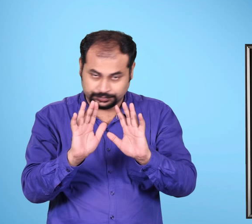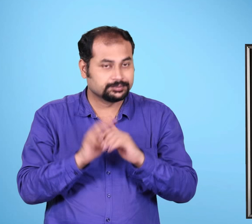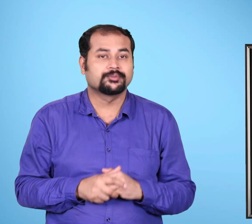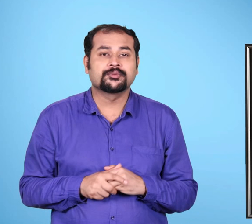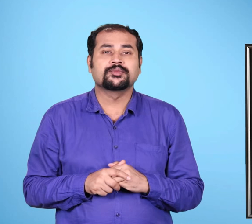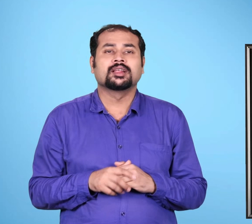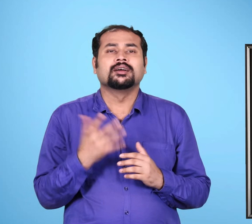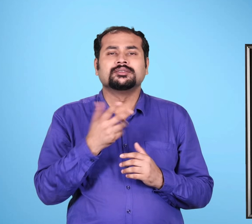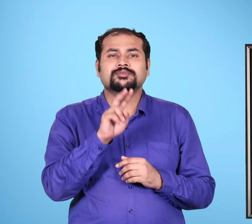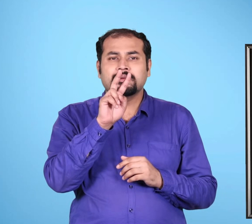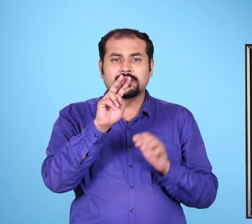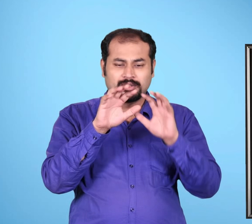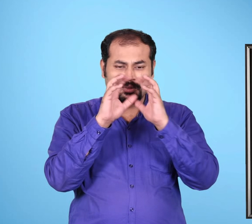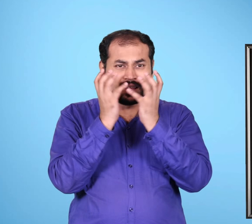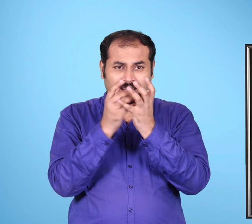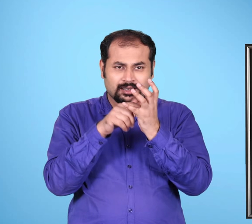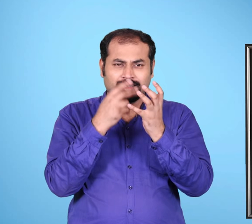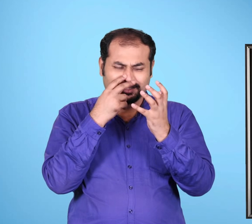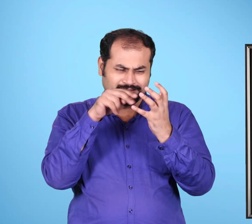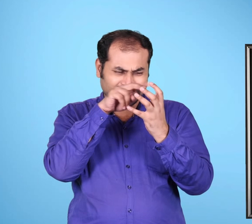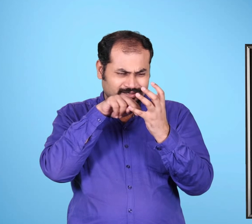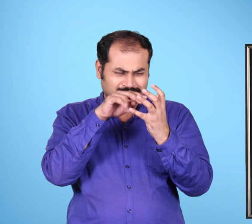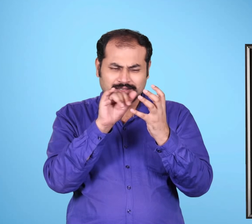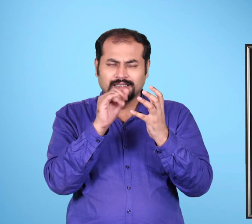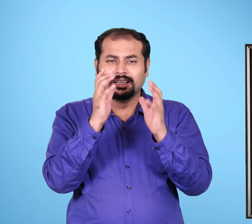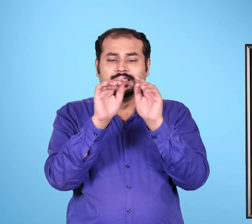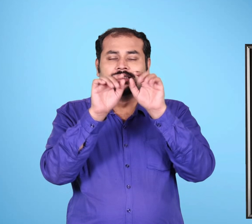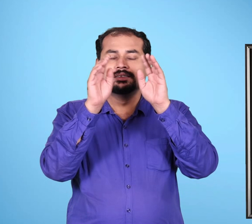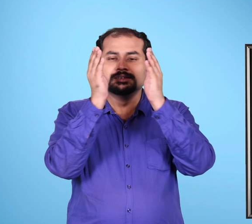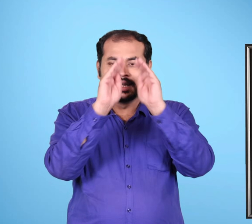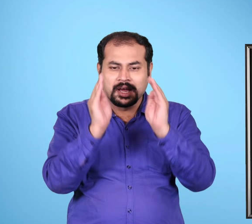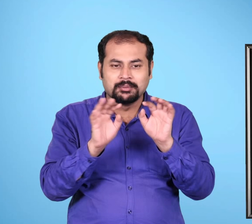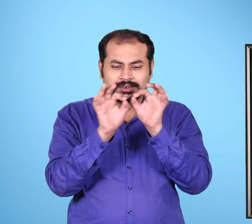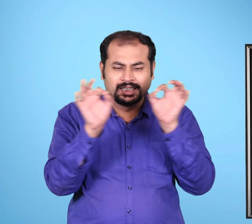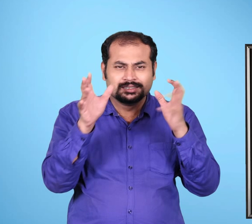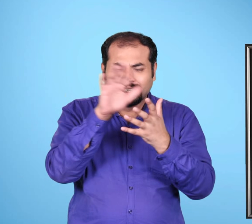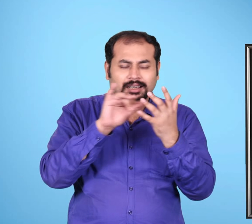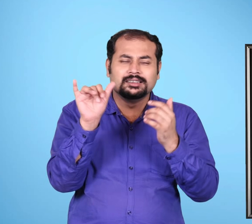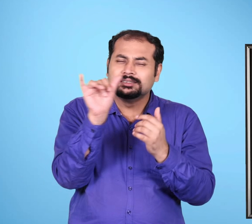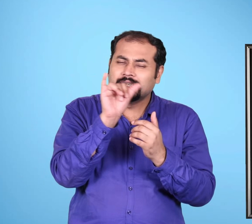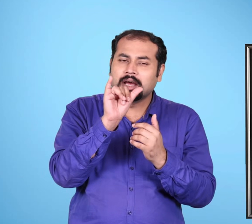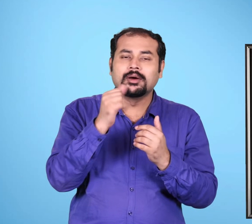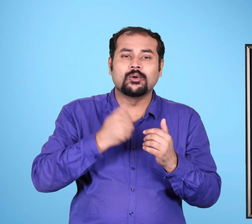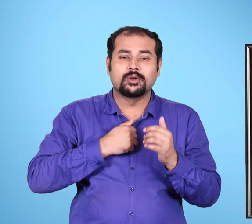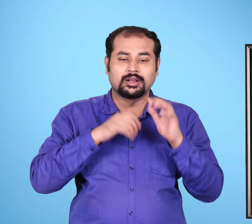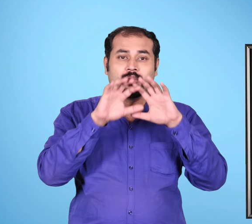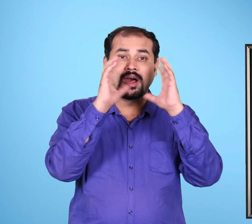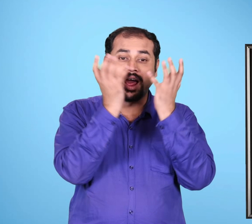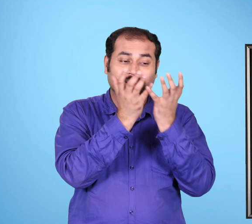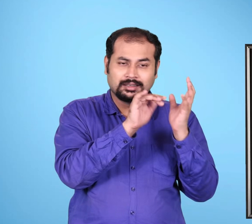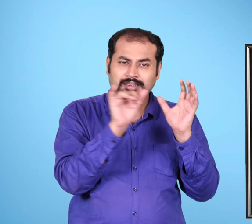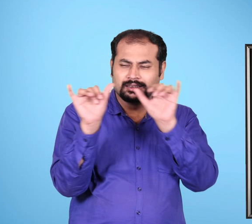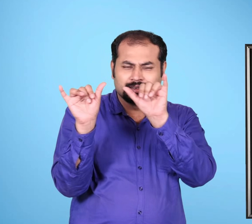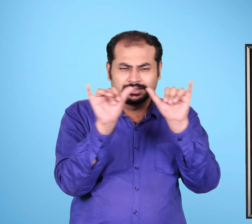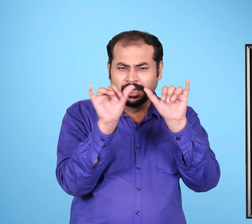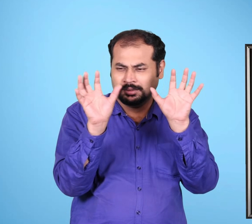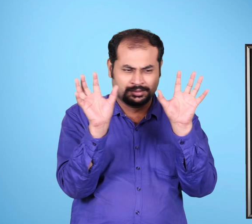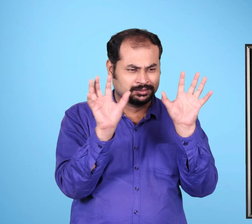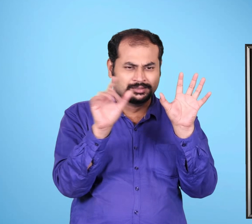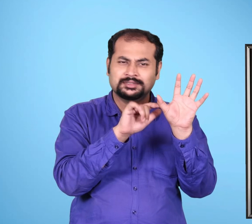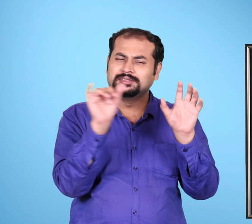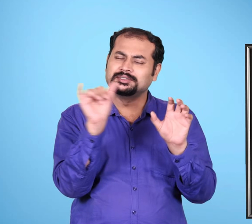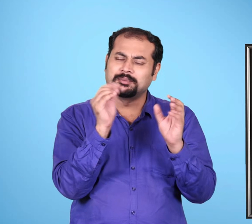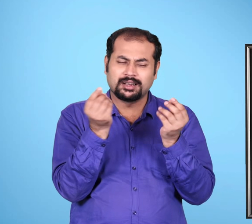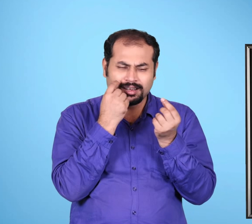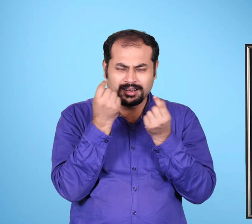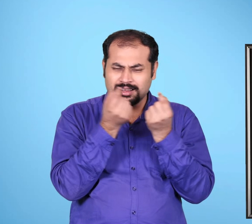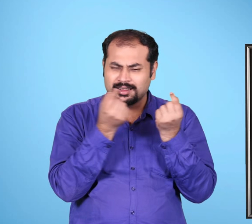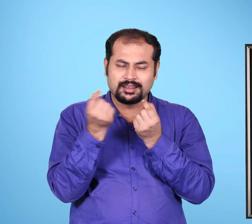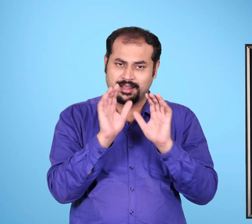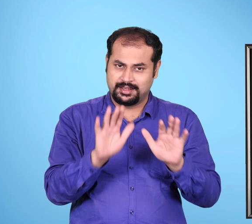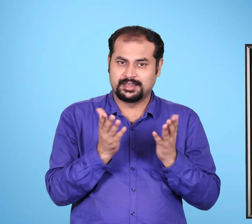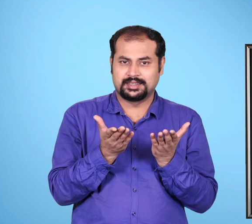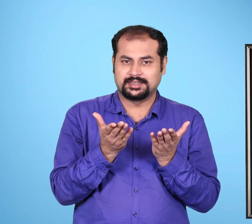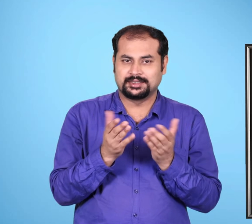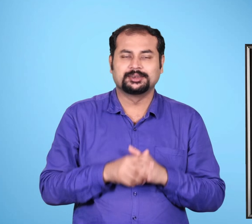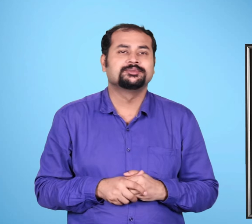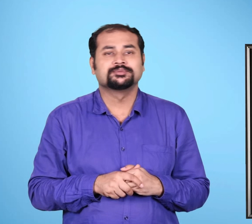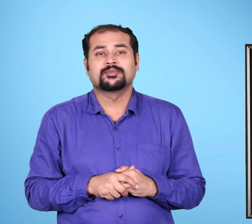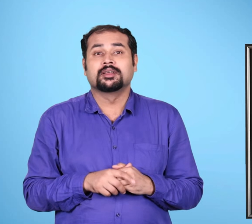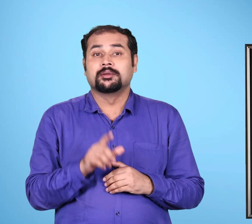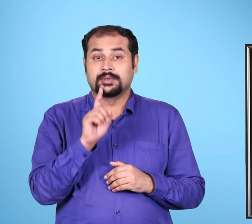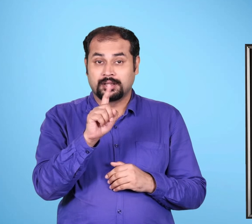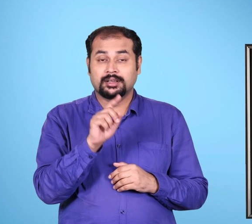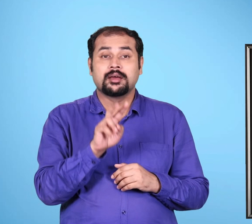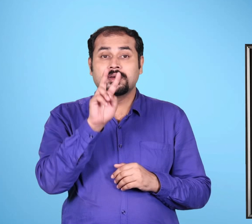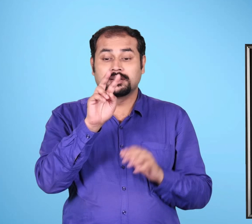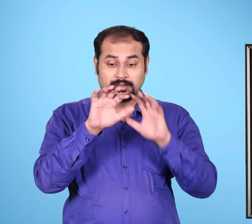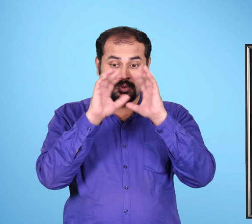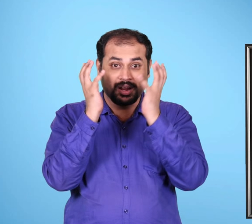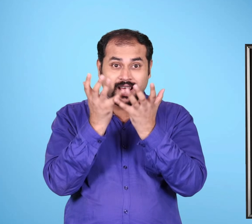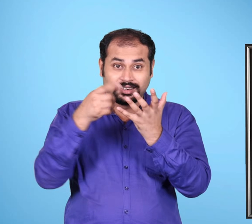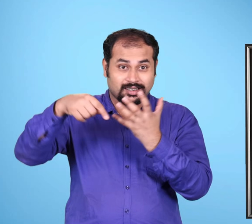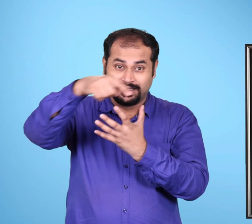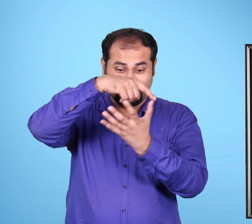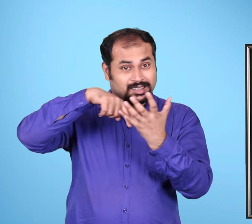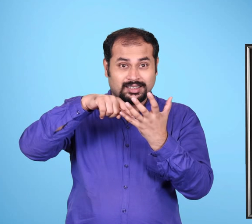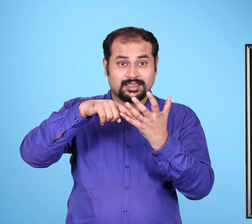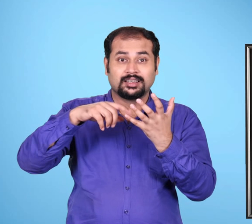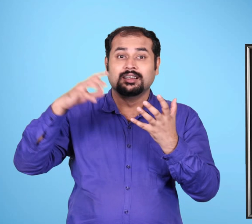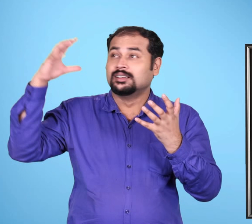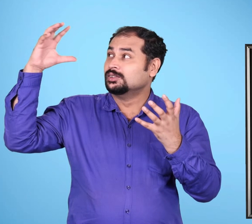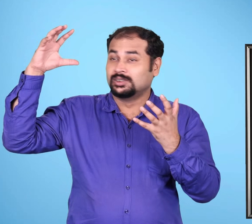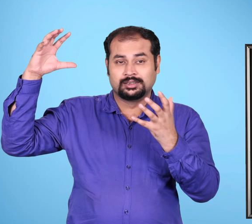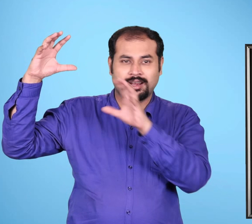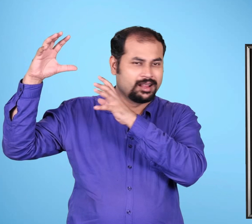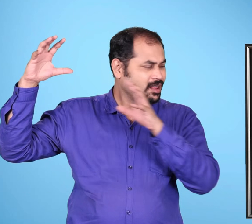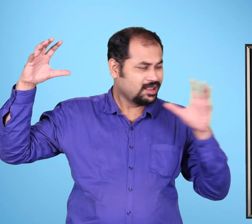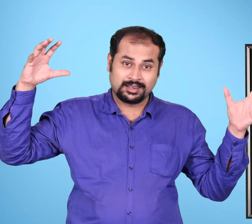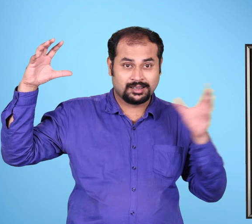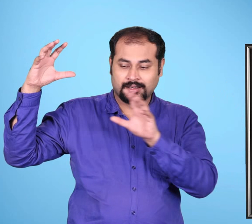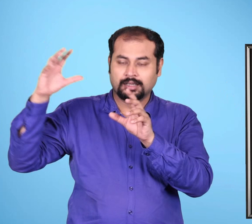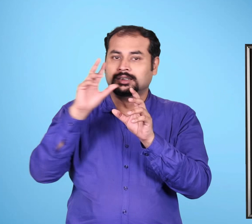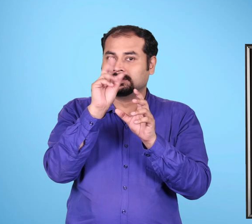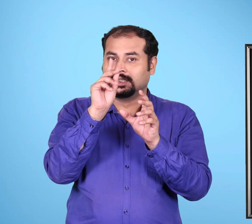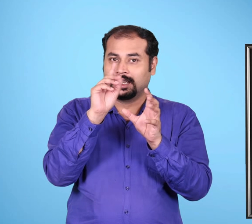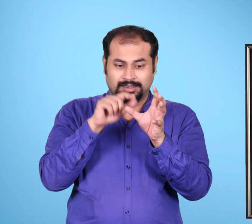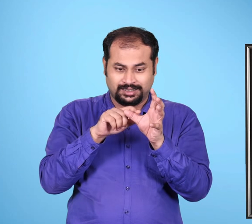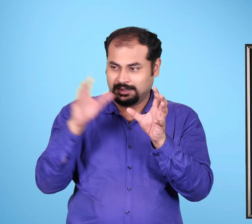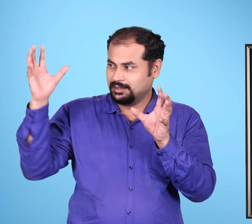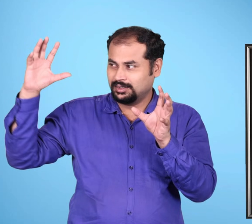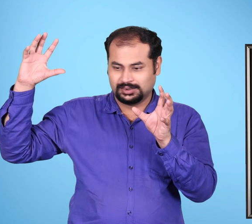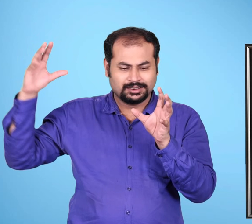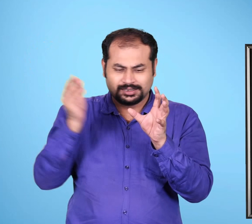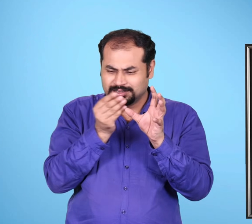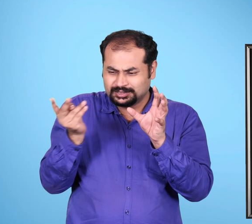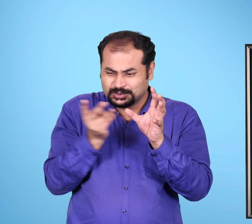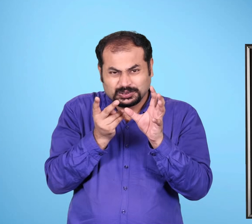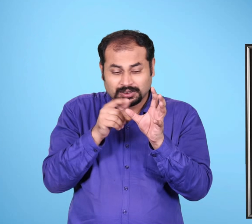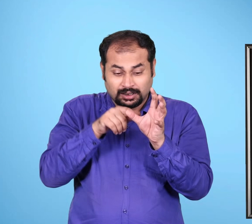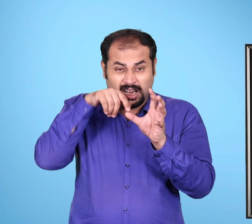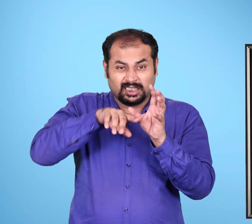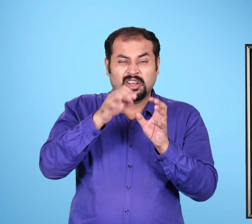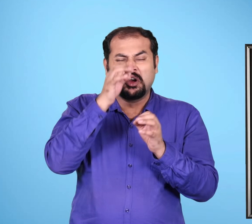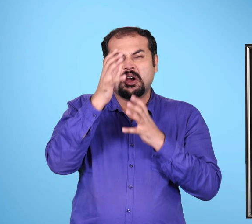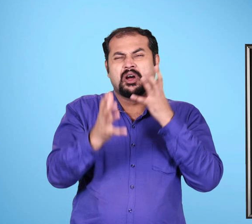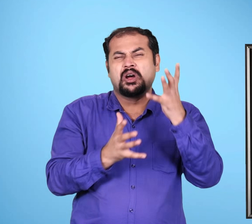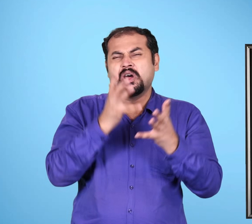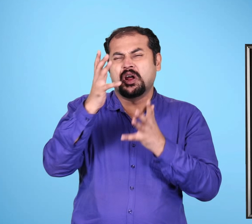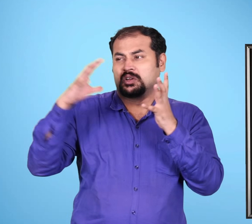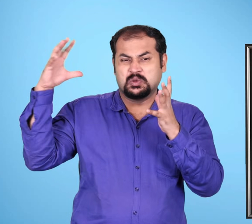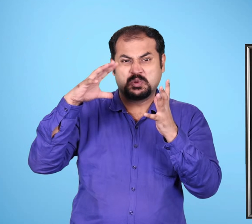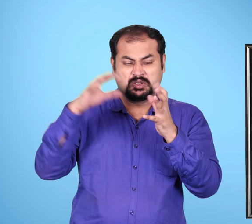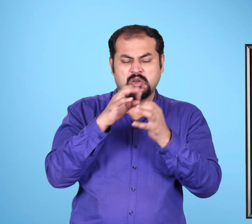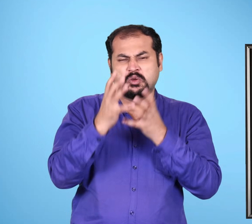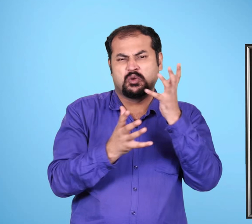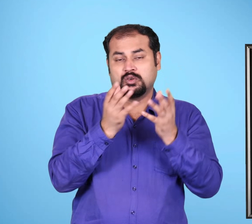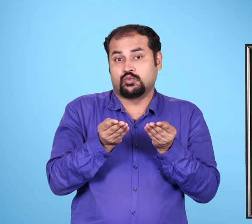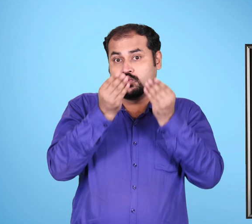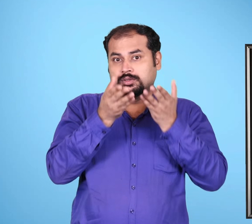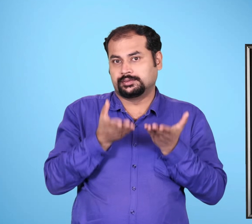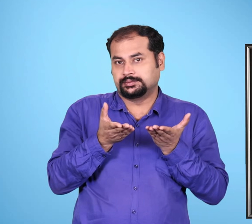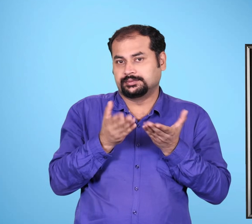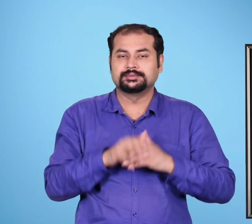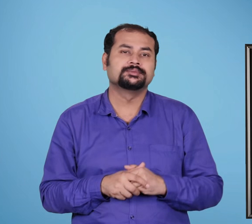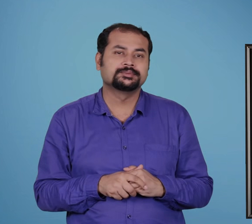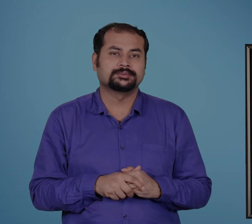Venus is considered as ‘Earth’s-twin’ because its size and shape are very similar to that of the earth. It is the hottest planet in our solar system.